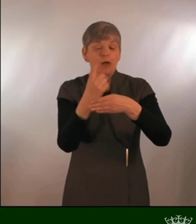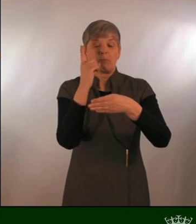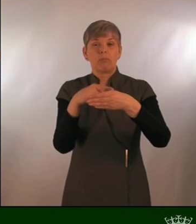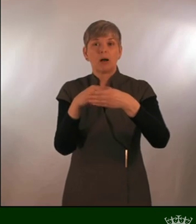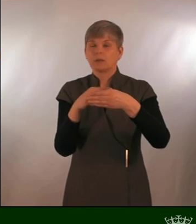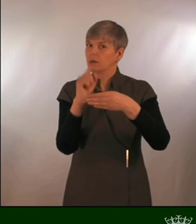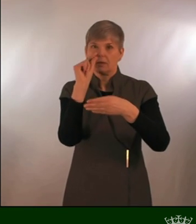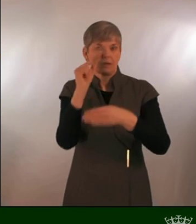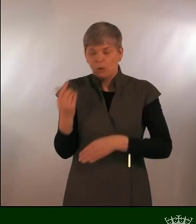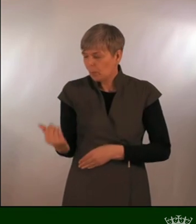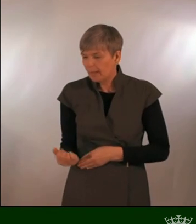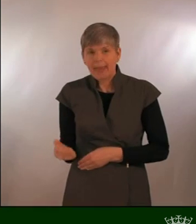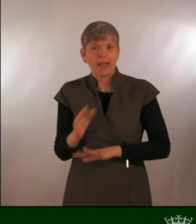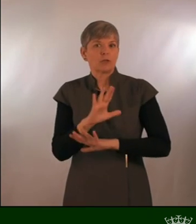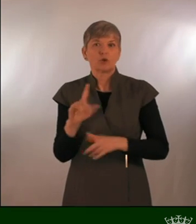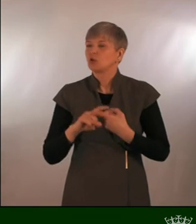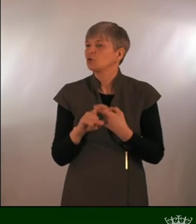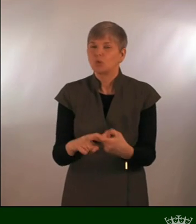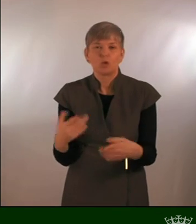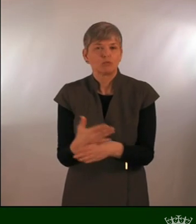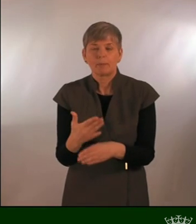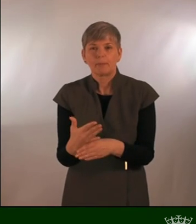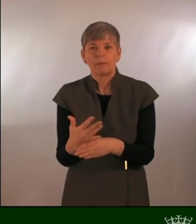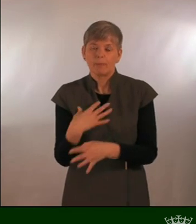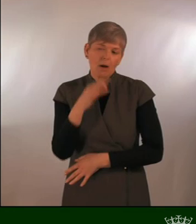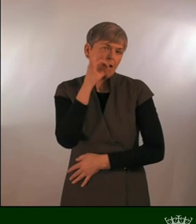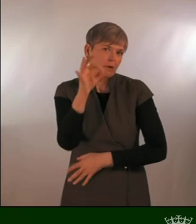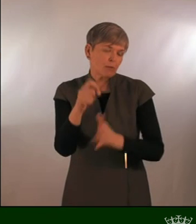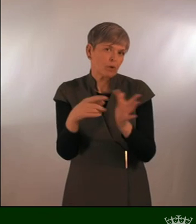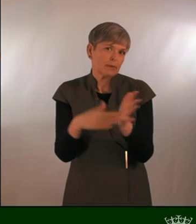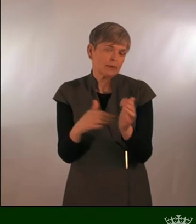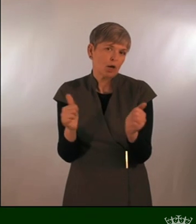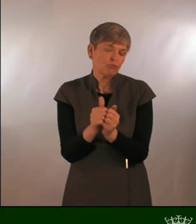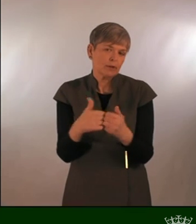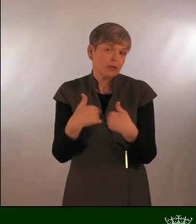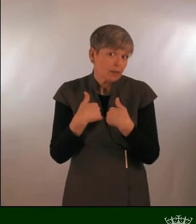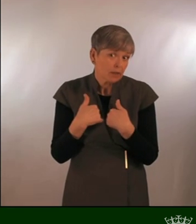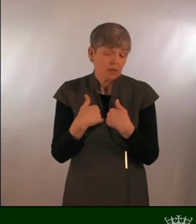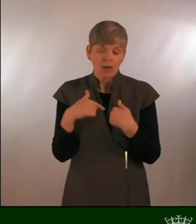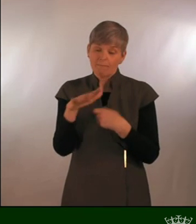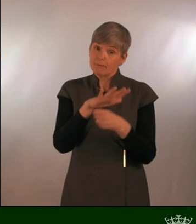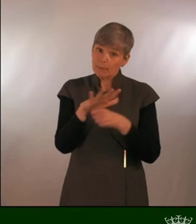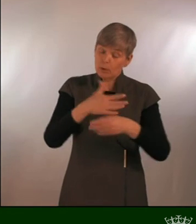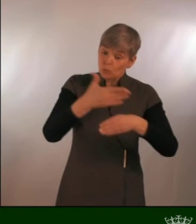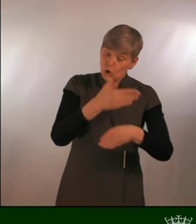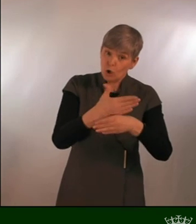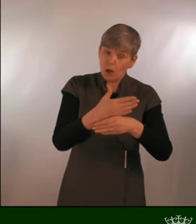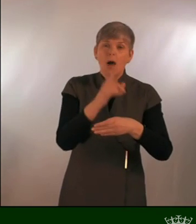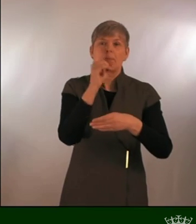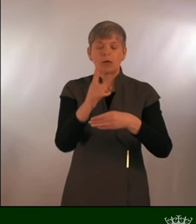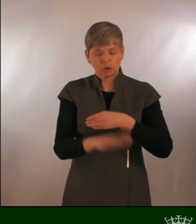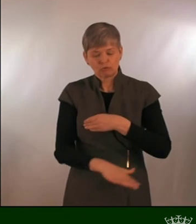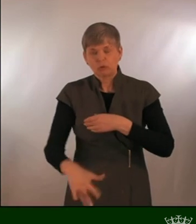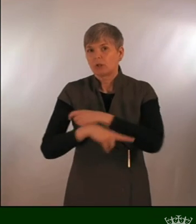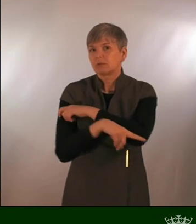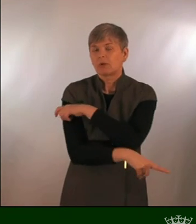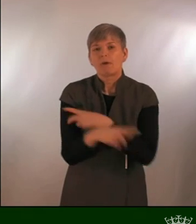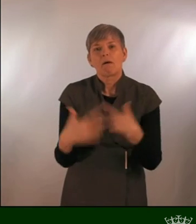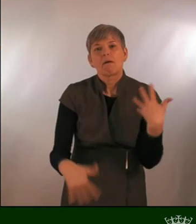Does the Prime Minister agree that it is wholly unacceptable that families are in work but children are growing up in poverty?